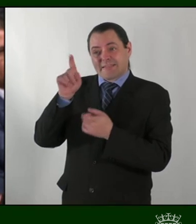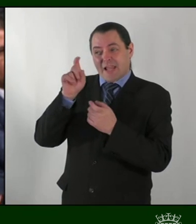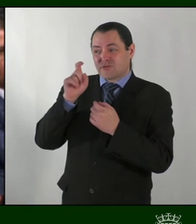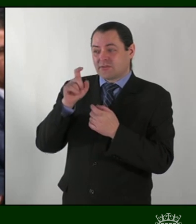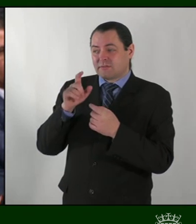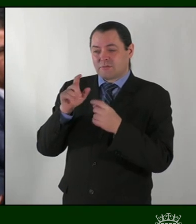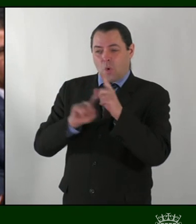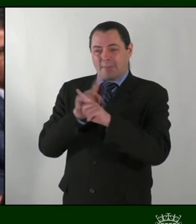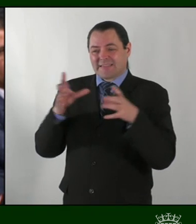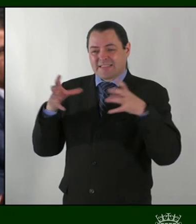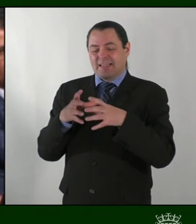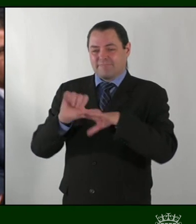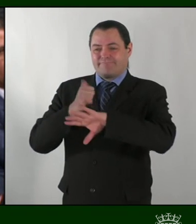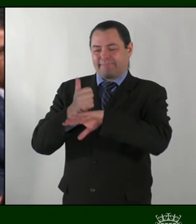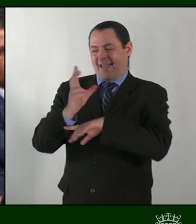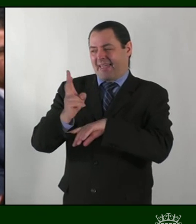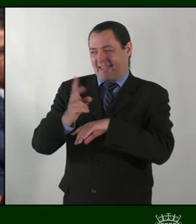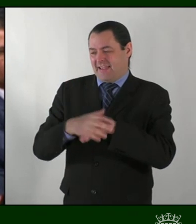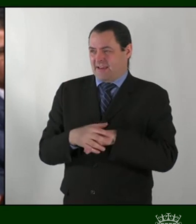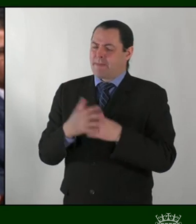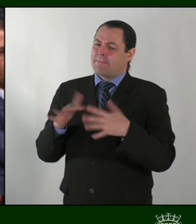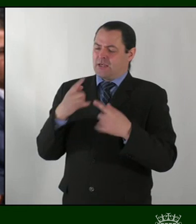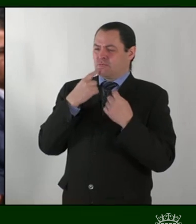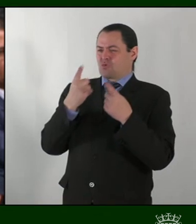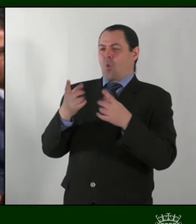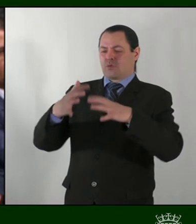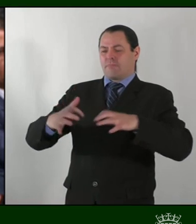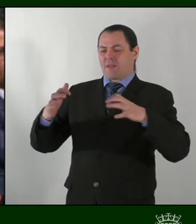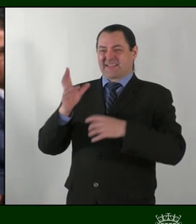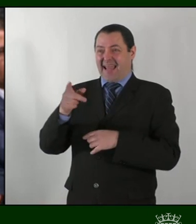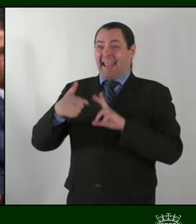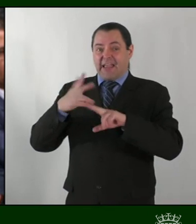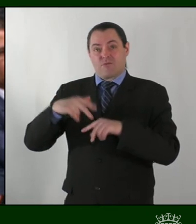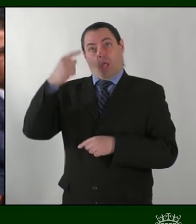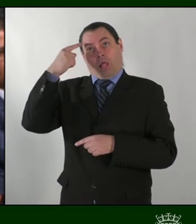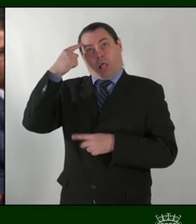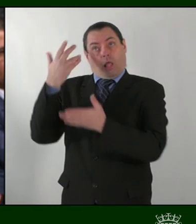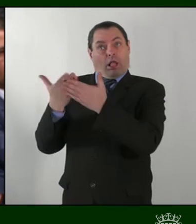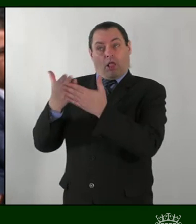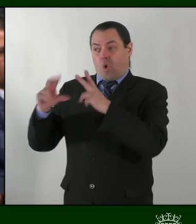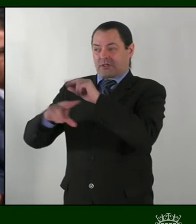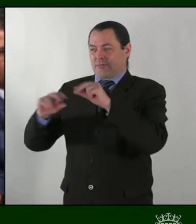As I have told the House several times, those of a conspiratorial cast of mind will be disappointed